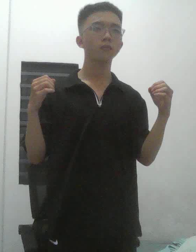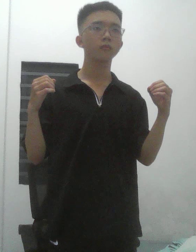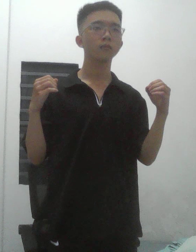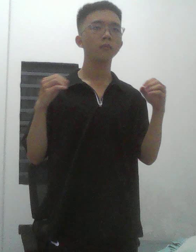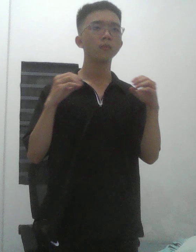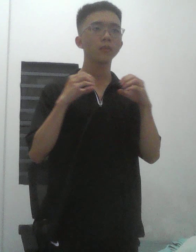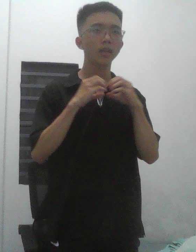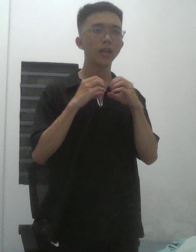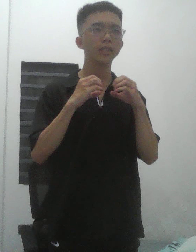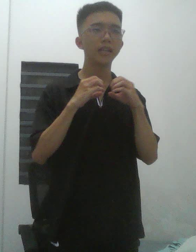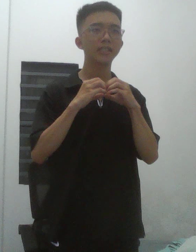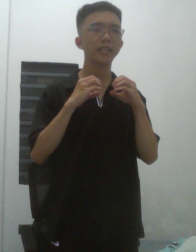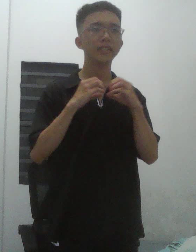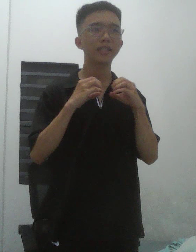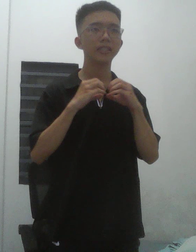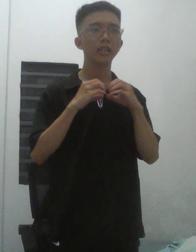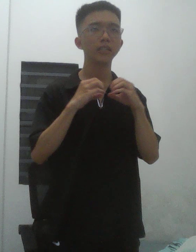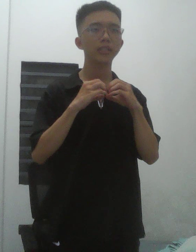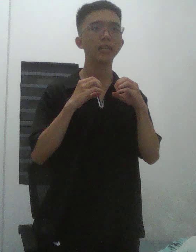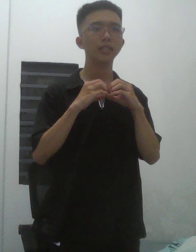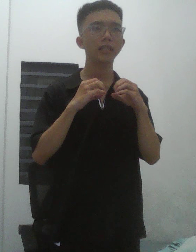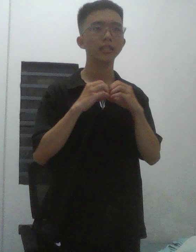cai nhau